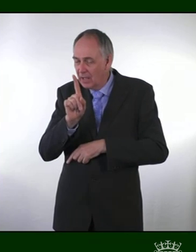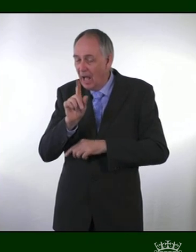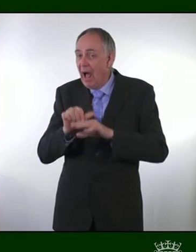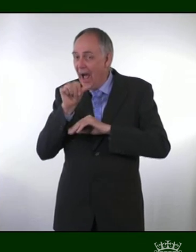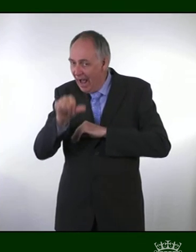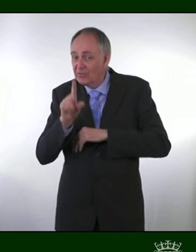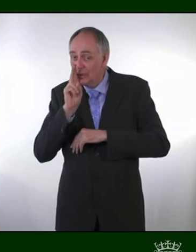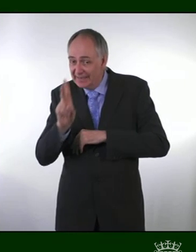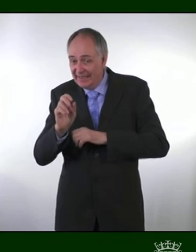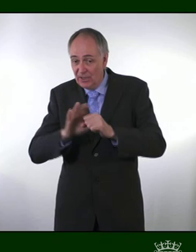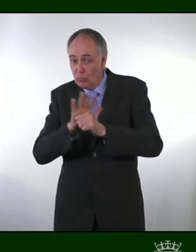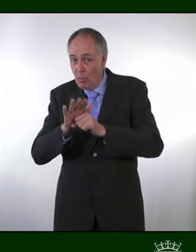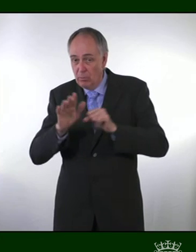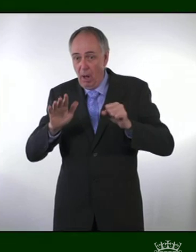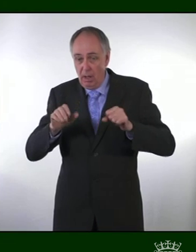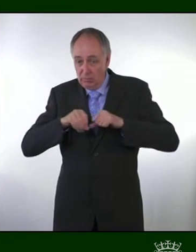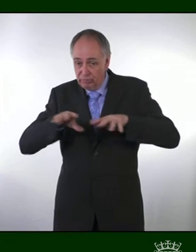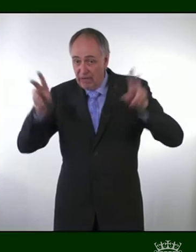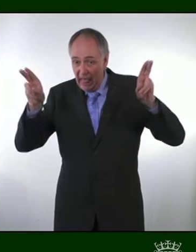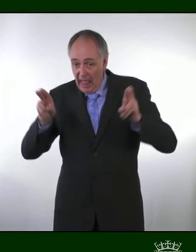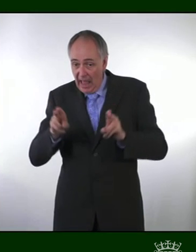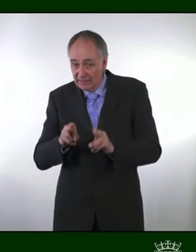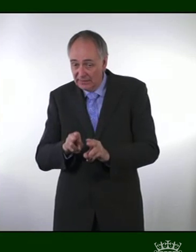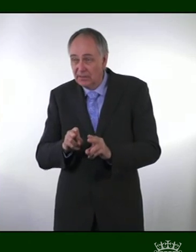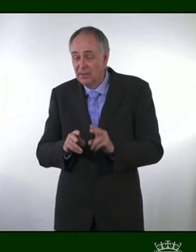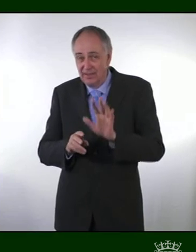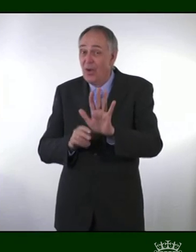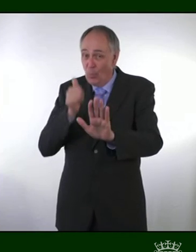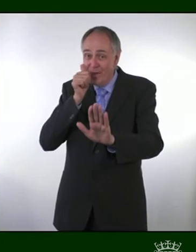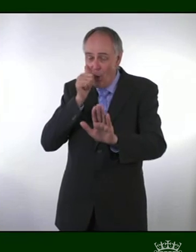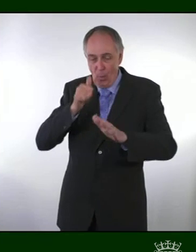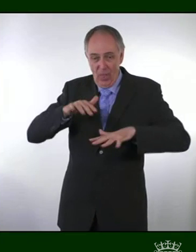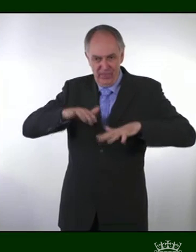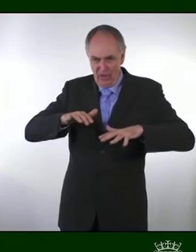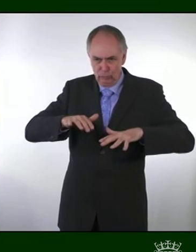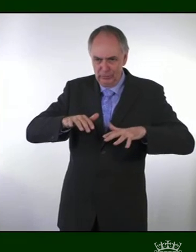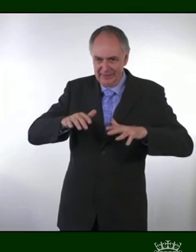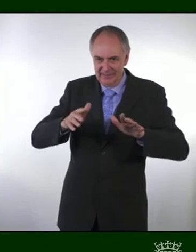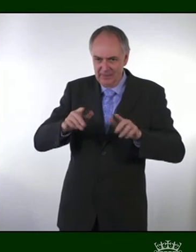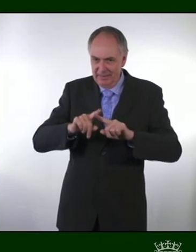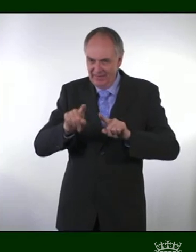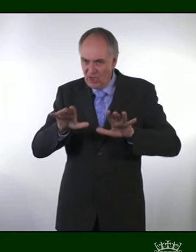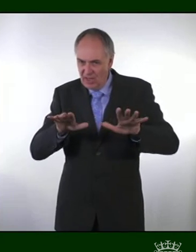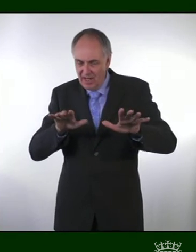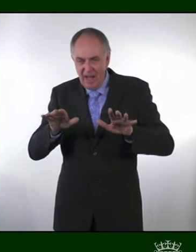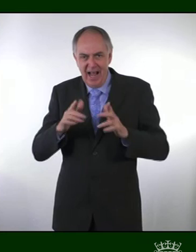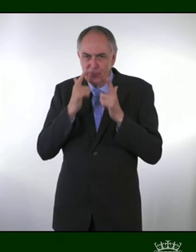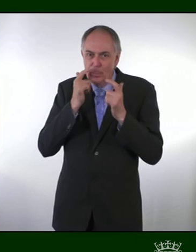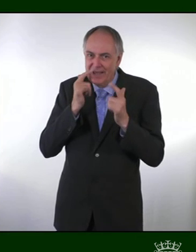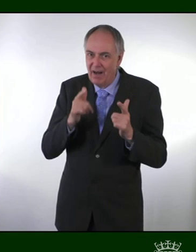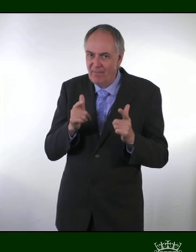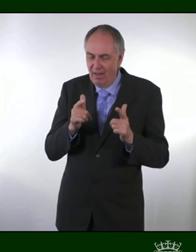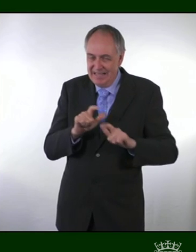I think everybody understands the tension that the whole country is operating under and the trade-off that we have to make.